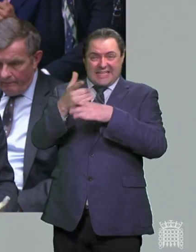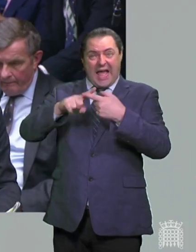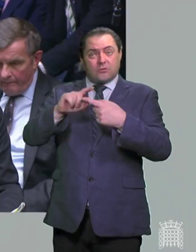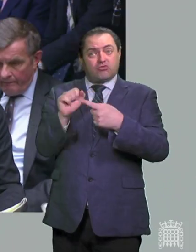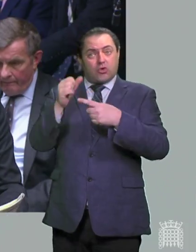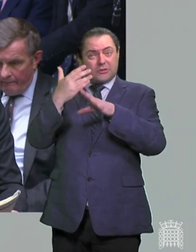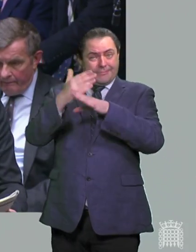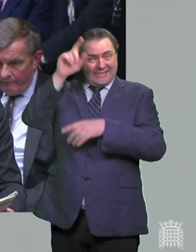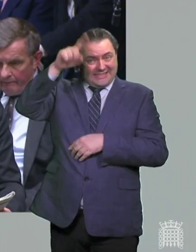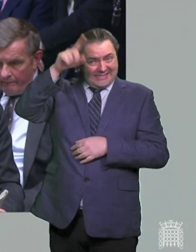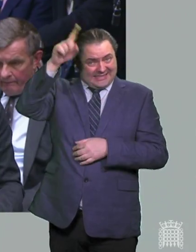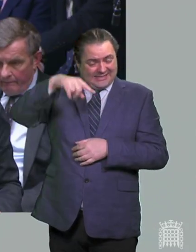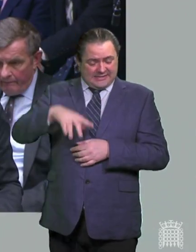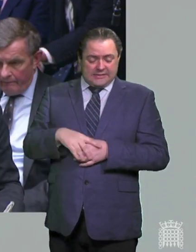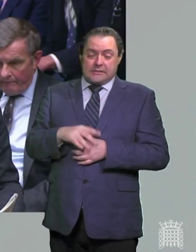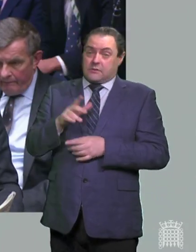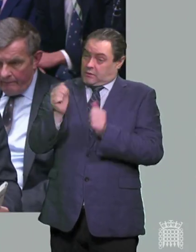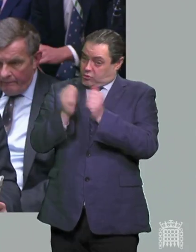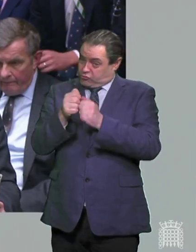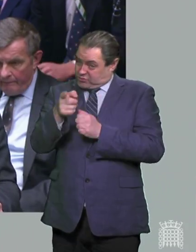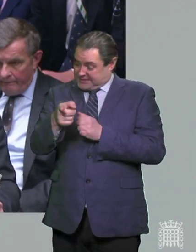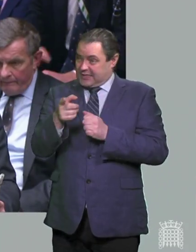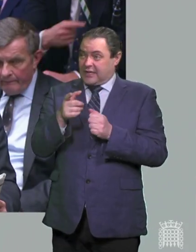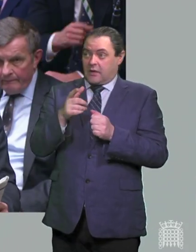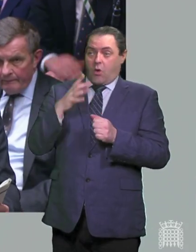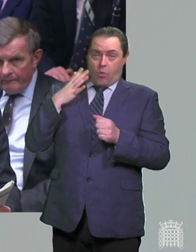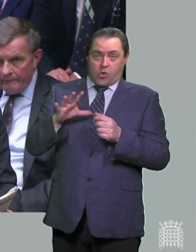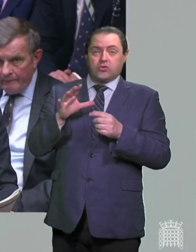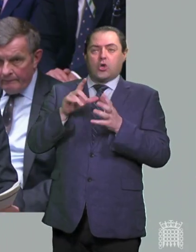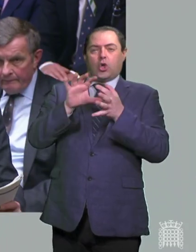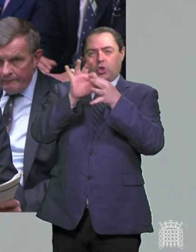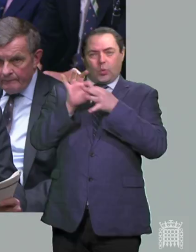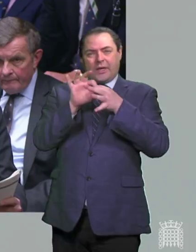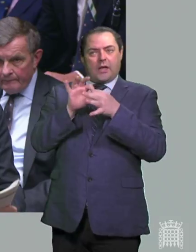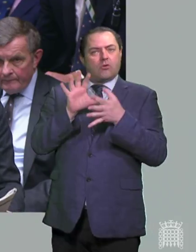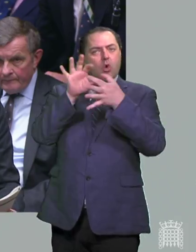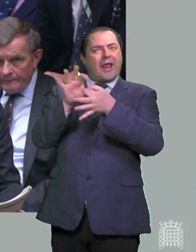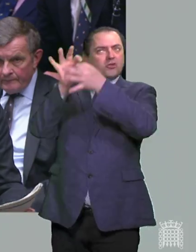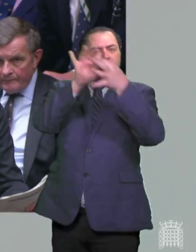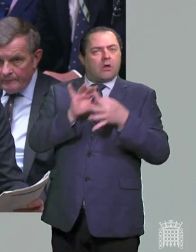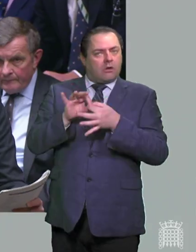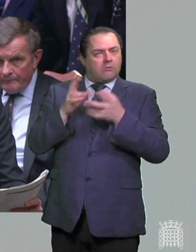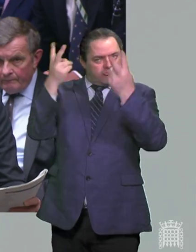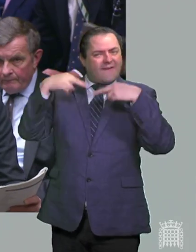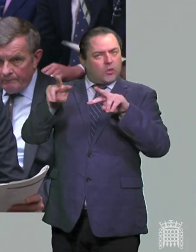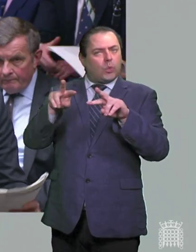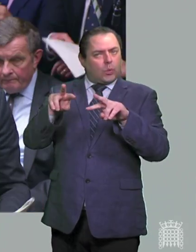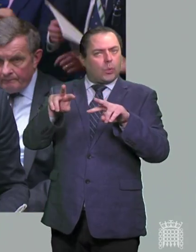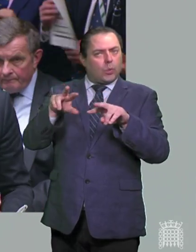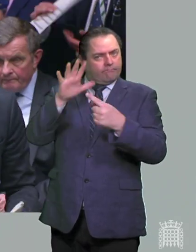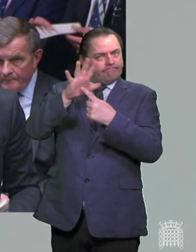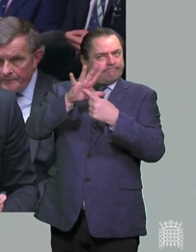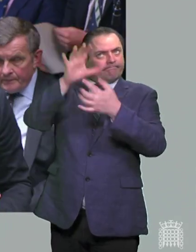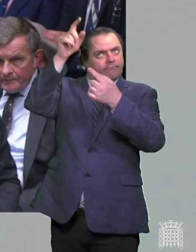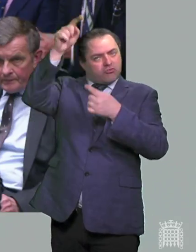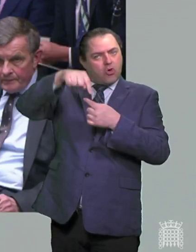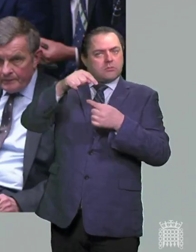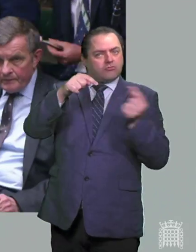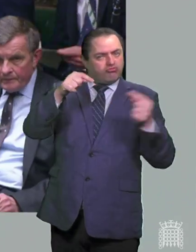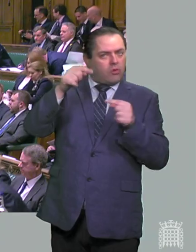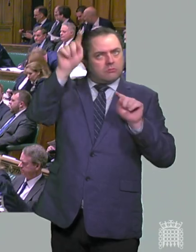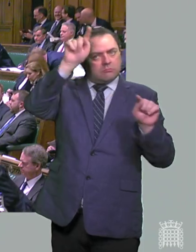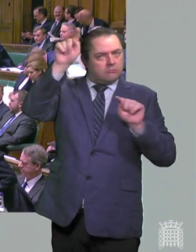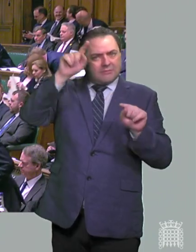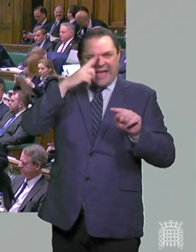Does my honourable Friend agree that implementation of the Union connectivity review recommendations is vital in that regard, and can he give an update on that?